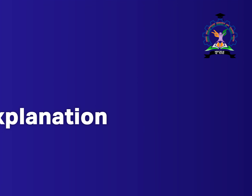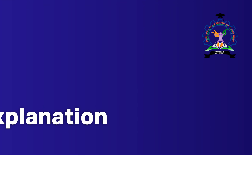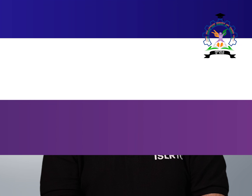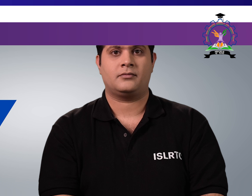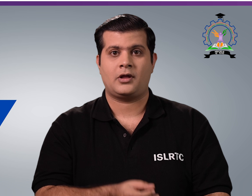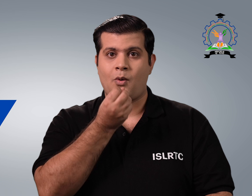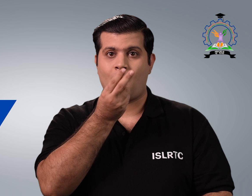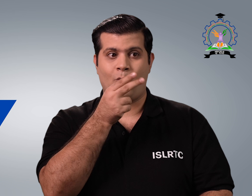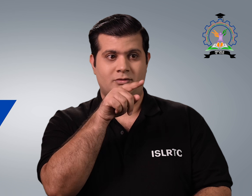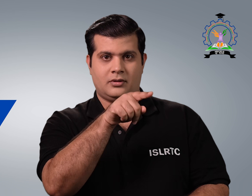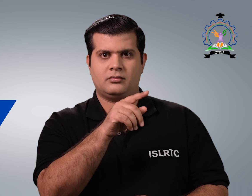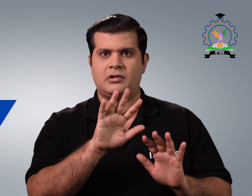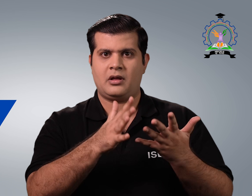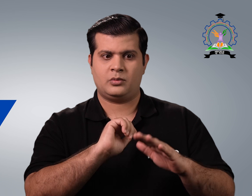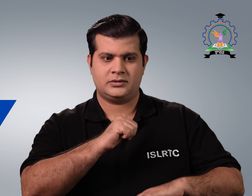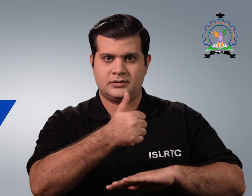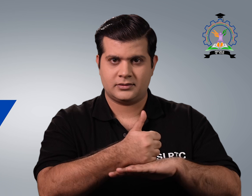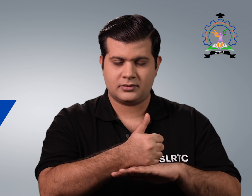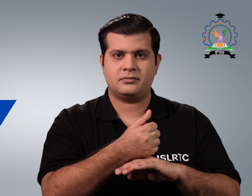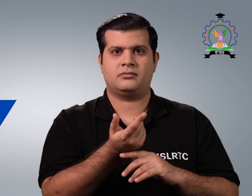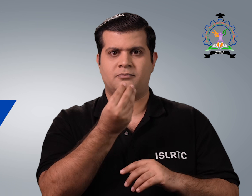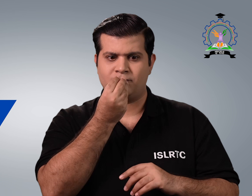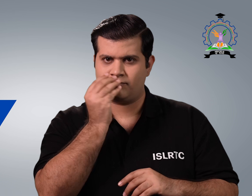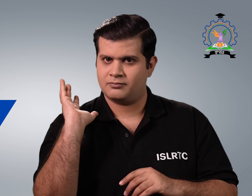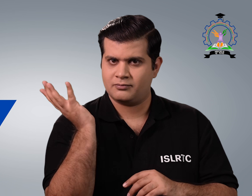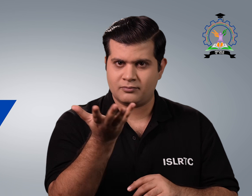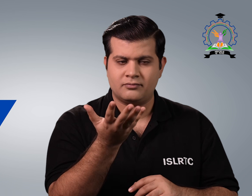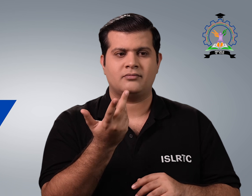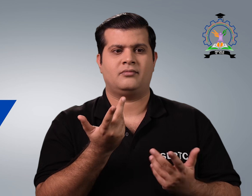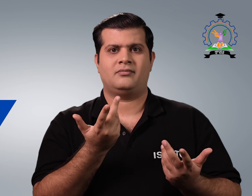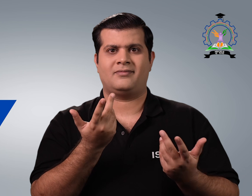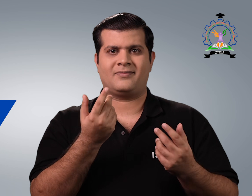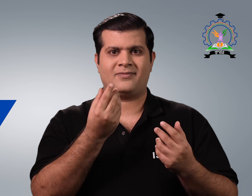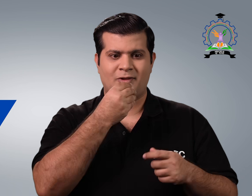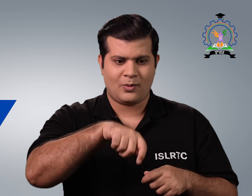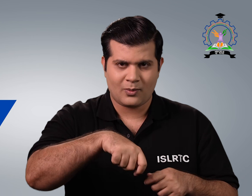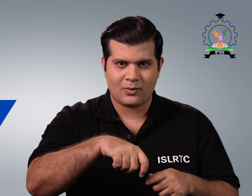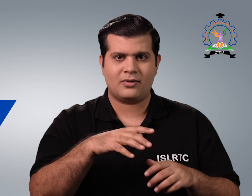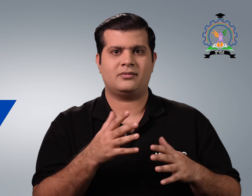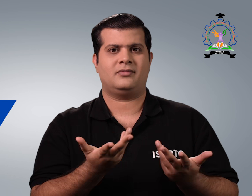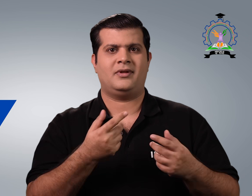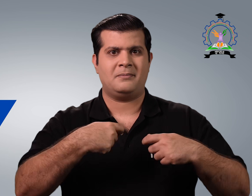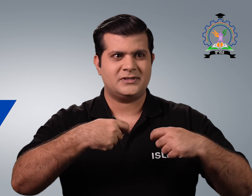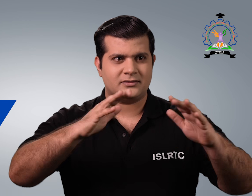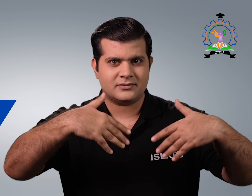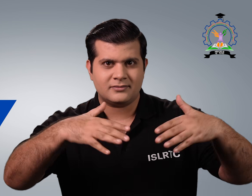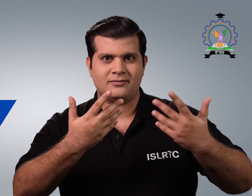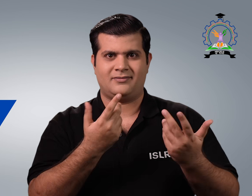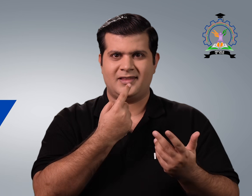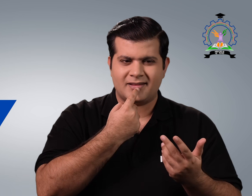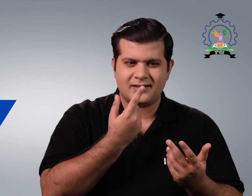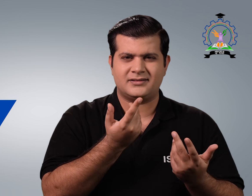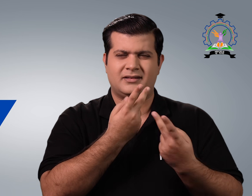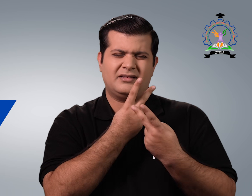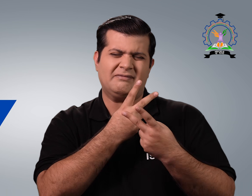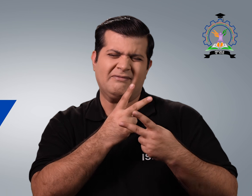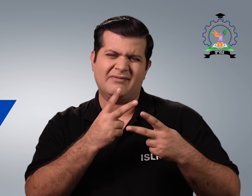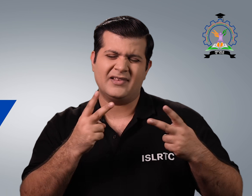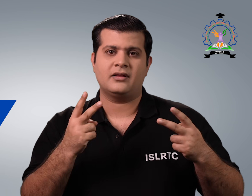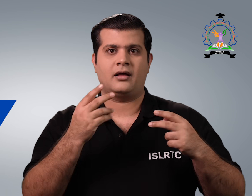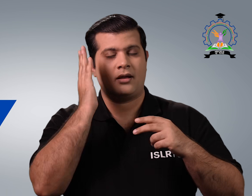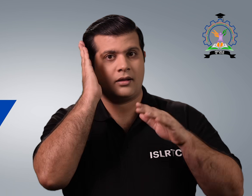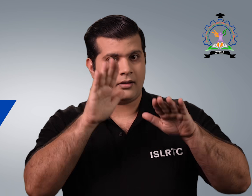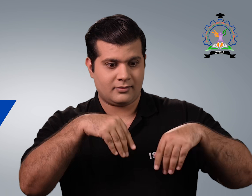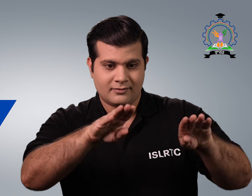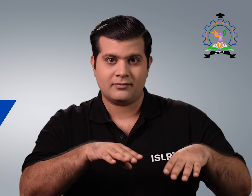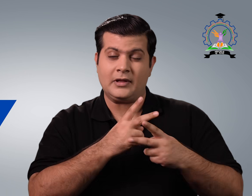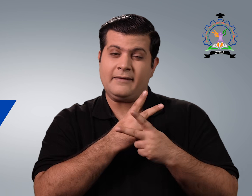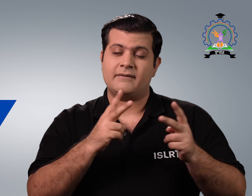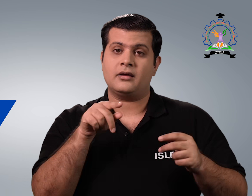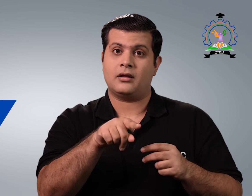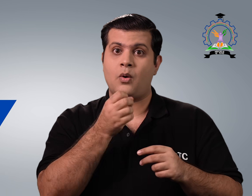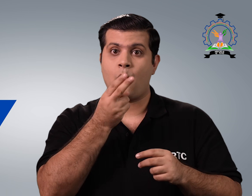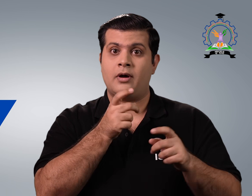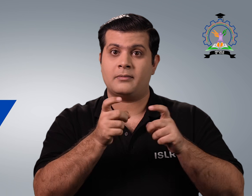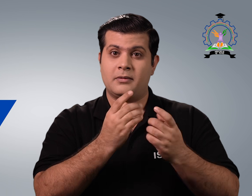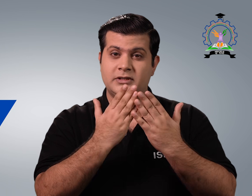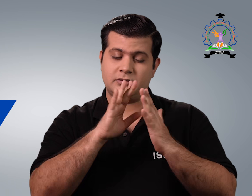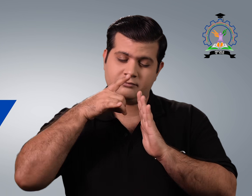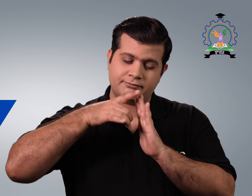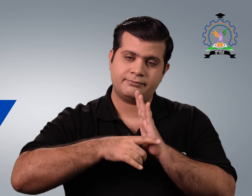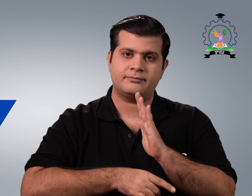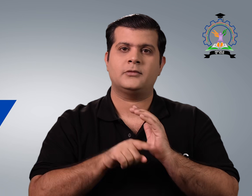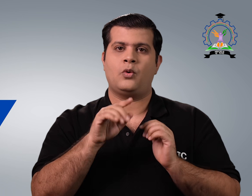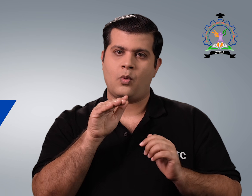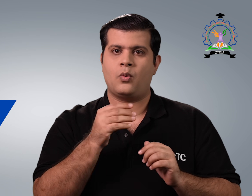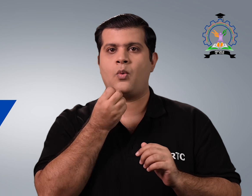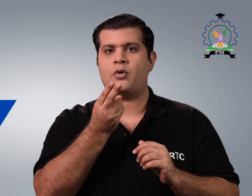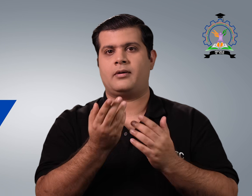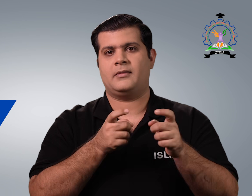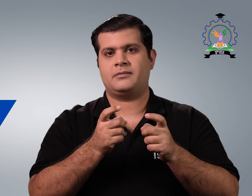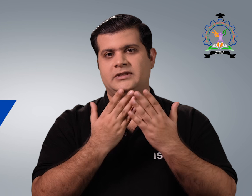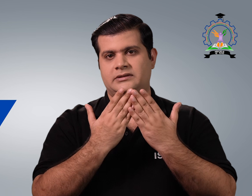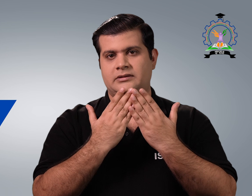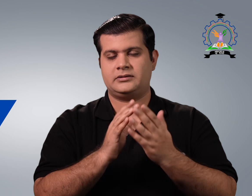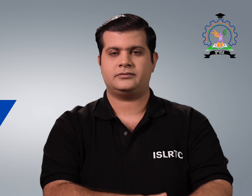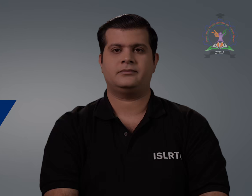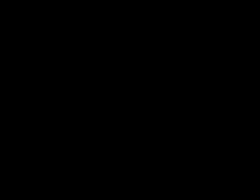Hotel establishment, hospitality, culinary arts, business development, housekeepingetc are different topics studied in Hotel Management.